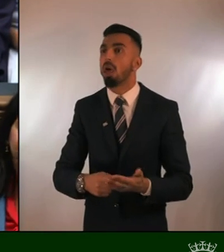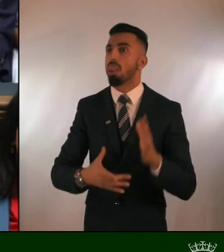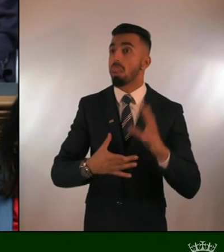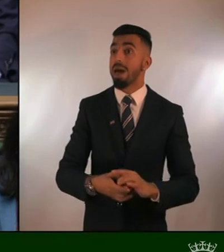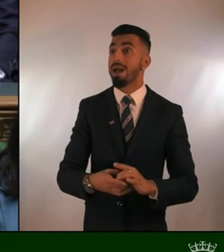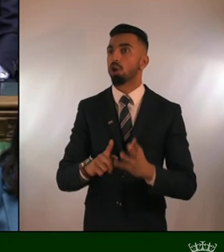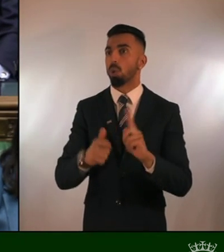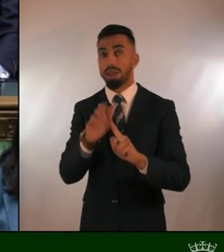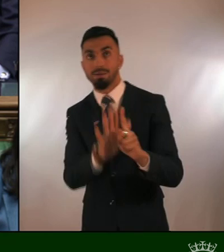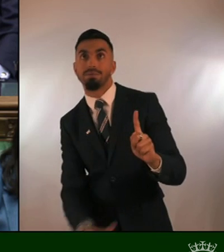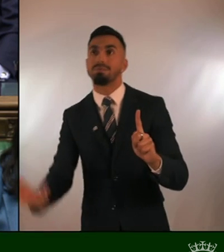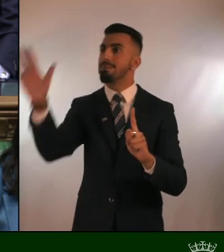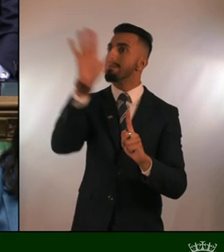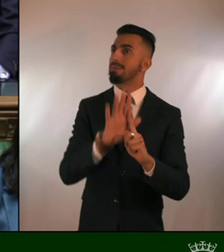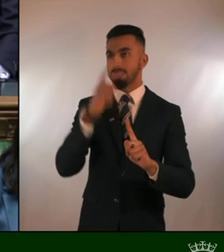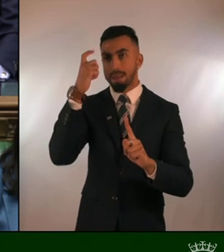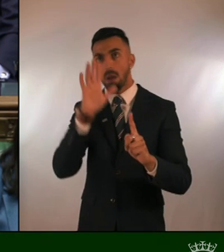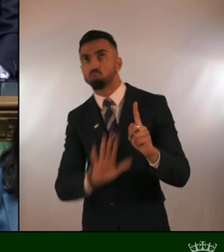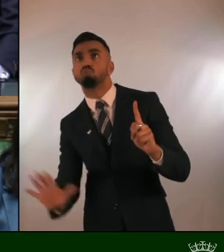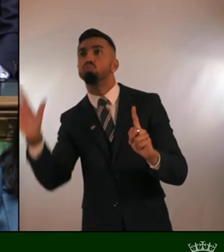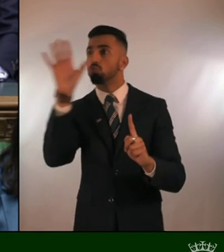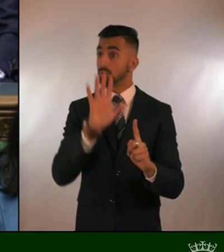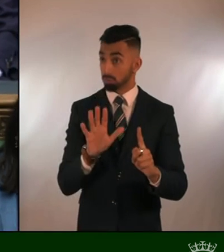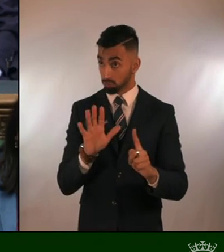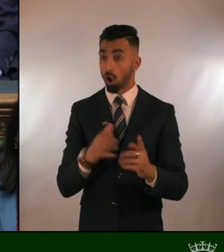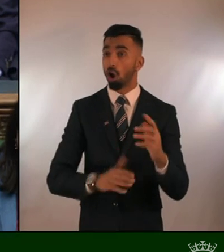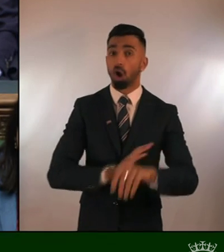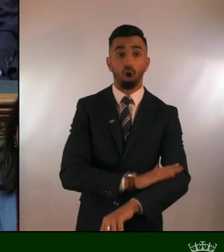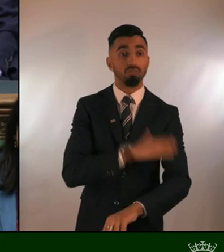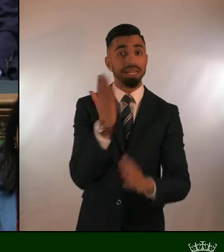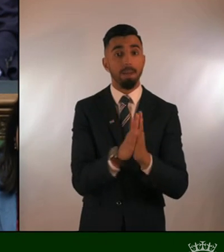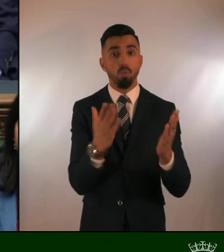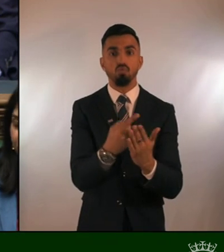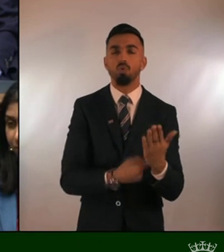We will have Treasury offices in Scotland, Wales and Northern Ireland.